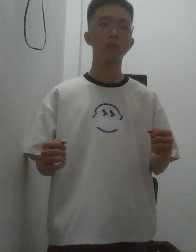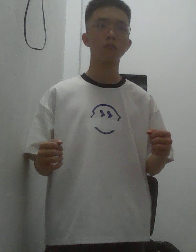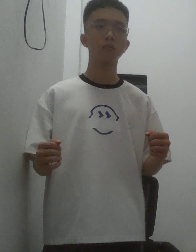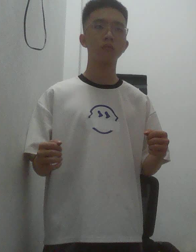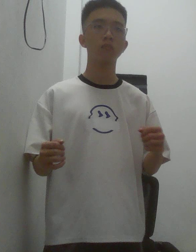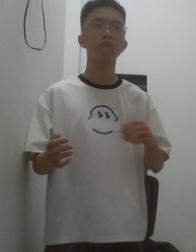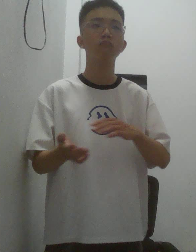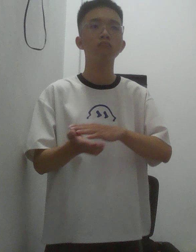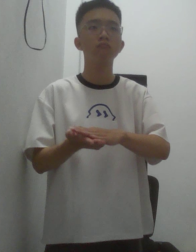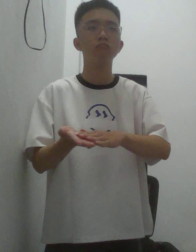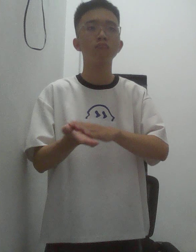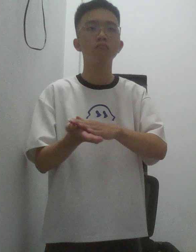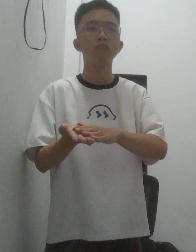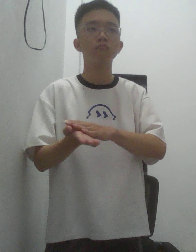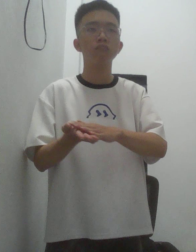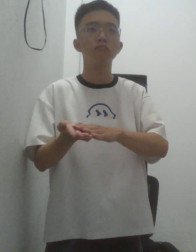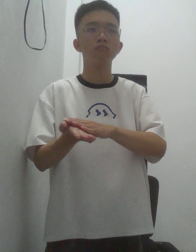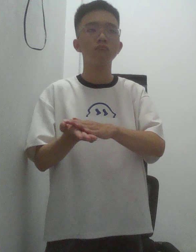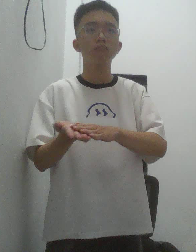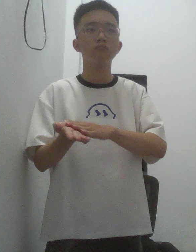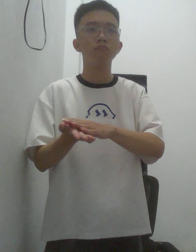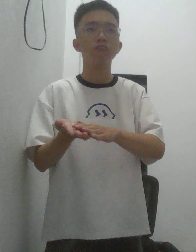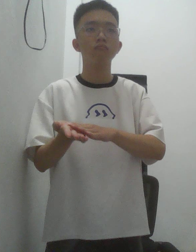xin loi